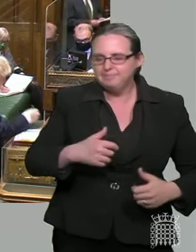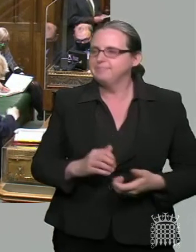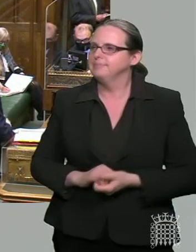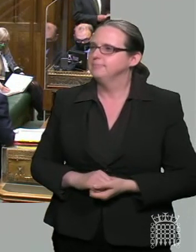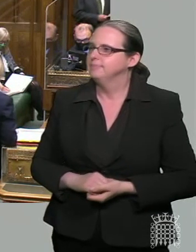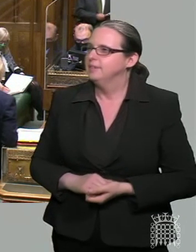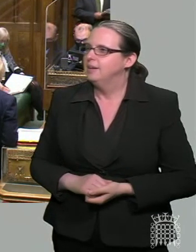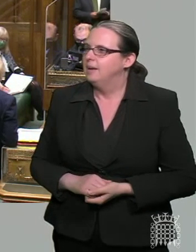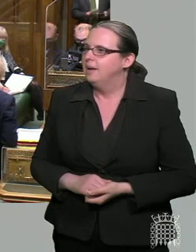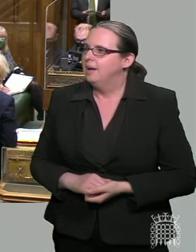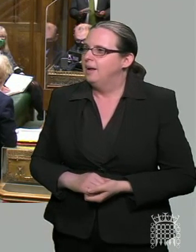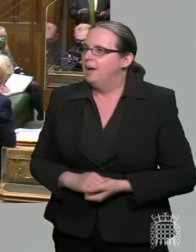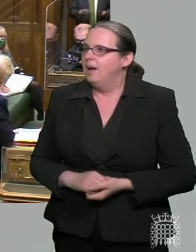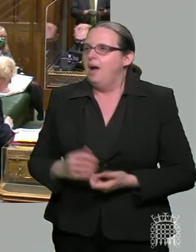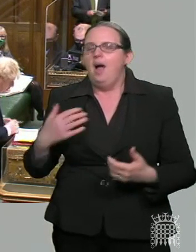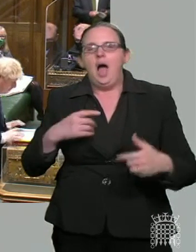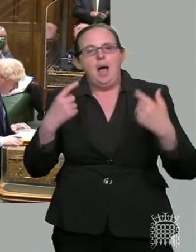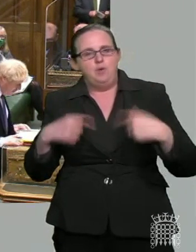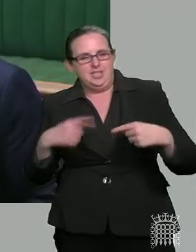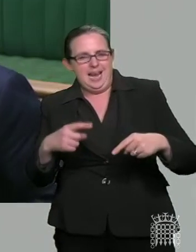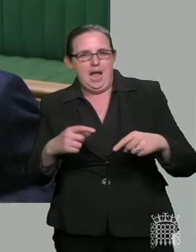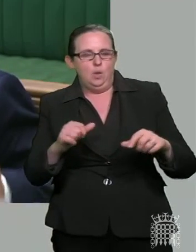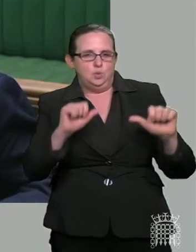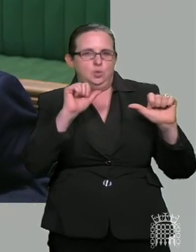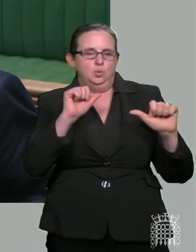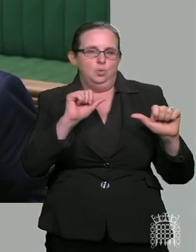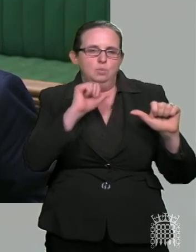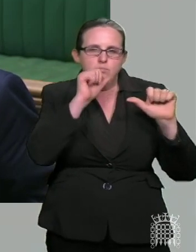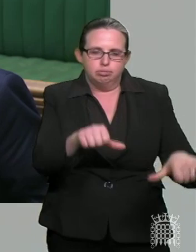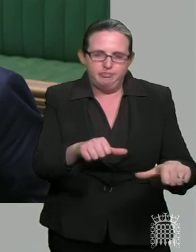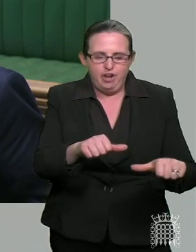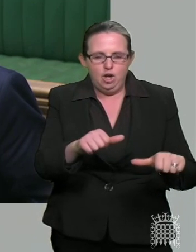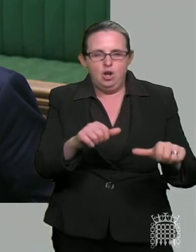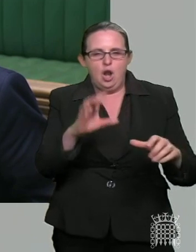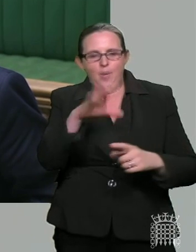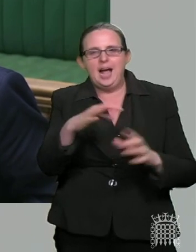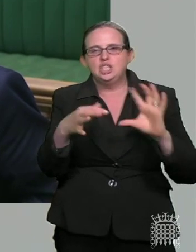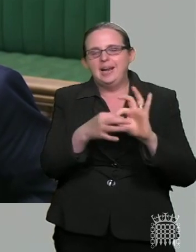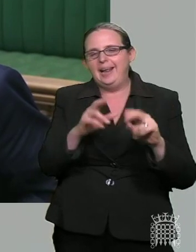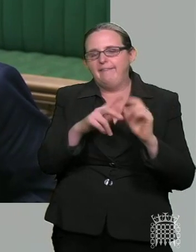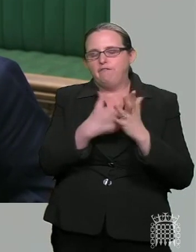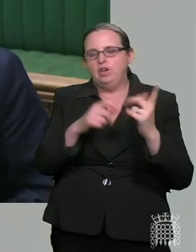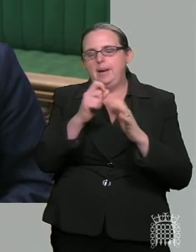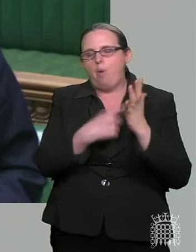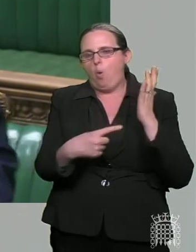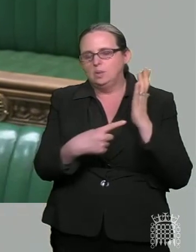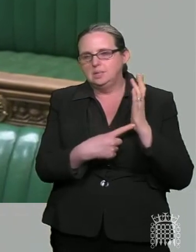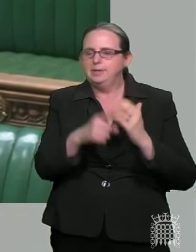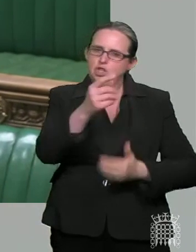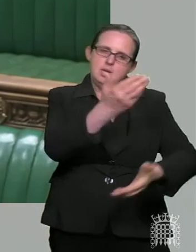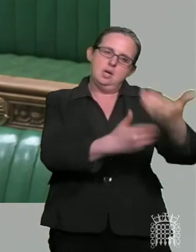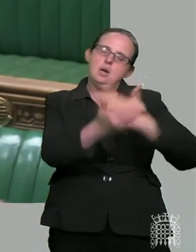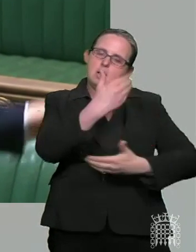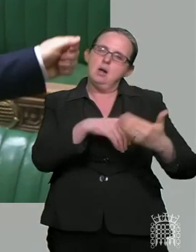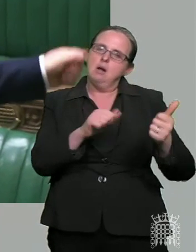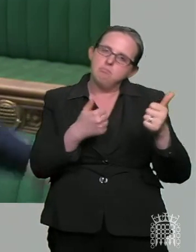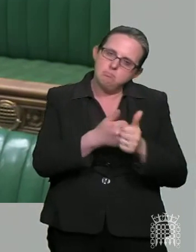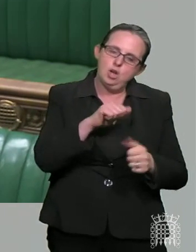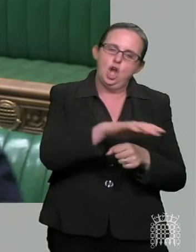It says here that I must not express a preference on the location of freeports, and I will not, but my honourable Friend makes an outstanding case, as ever.